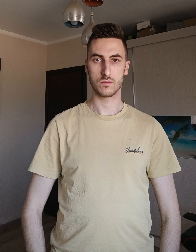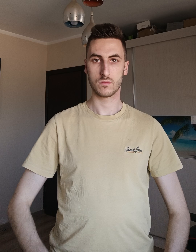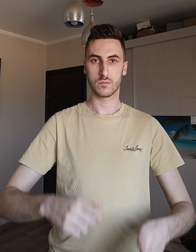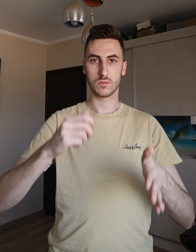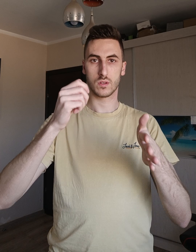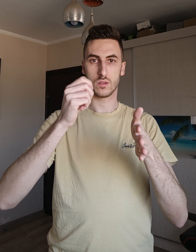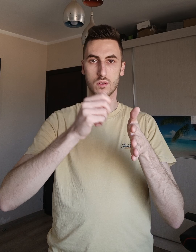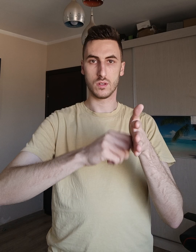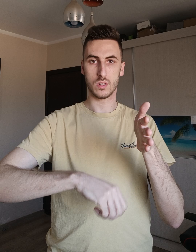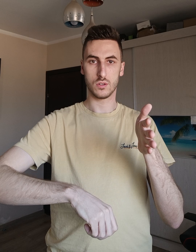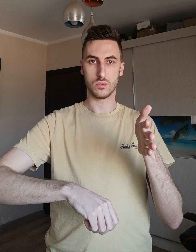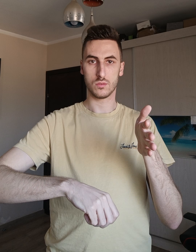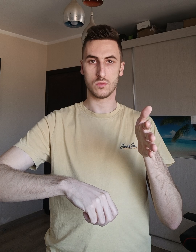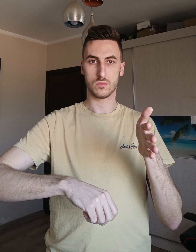לקנות